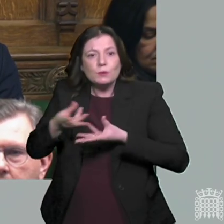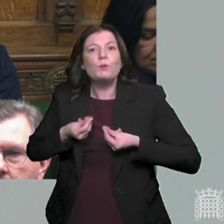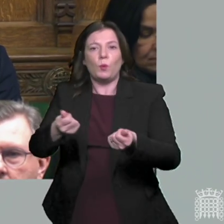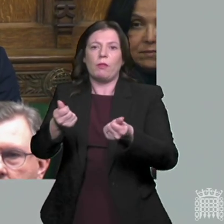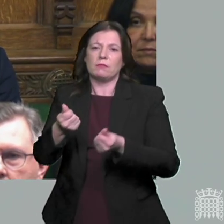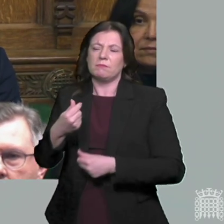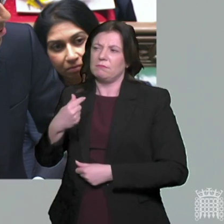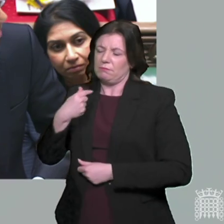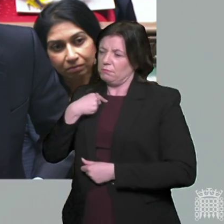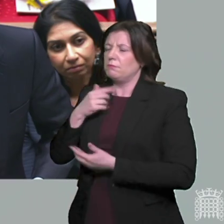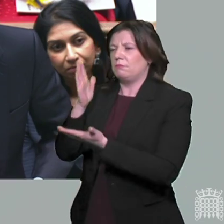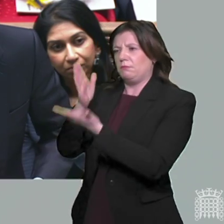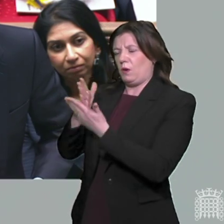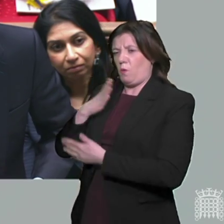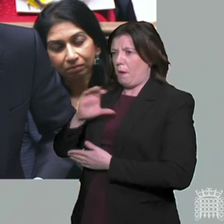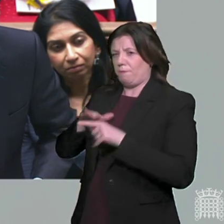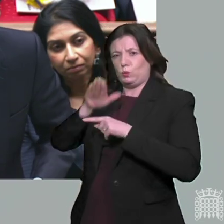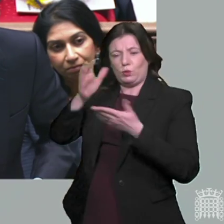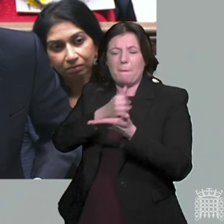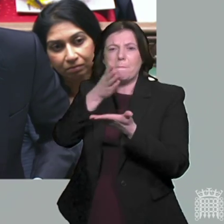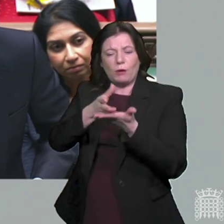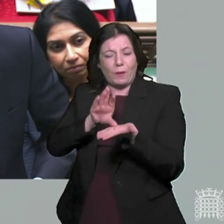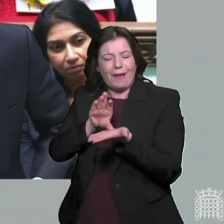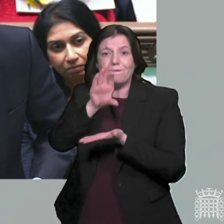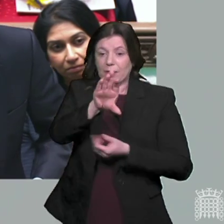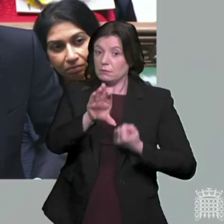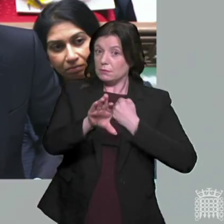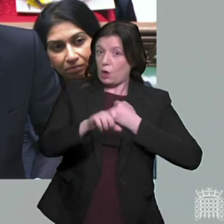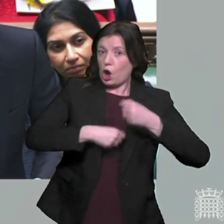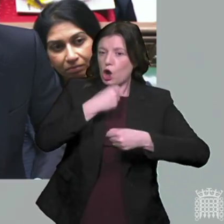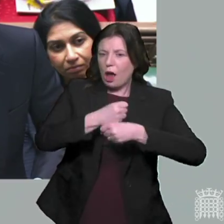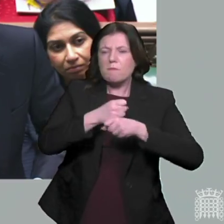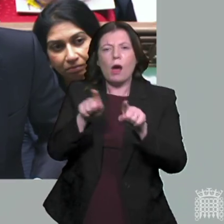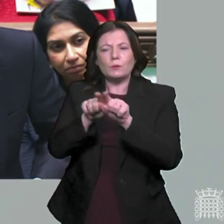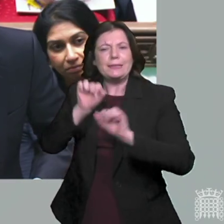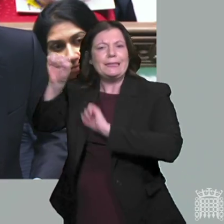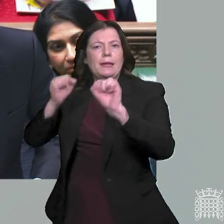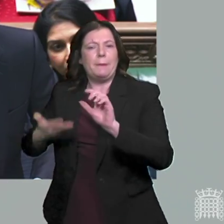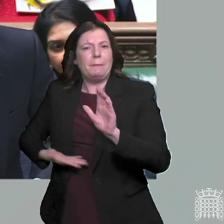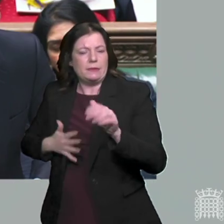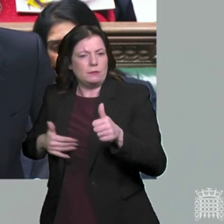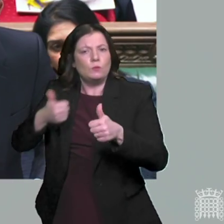He and I both want to see more investment in Northern Ireland not just from the Government, but from the private sector.